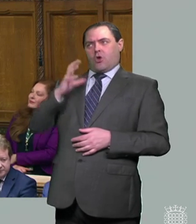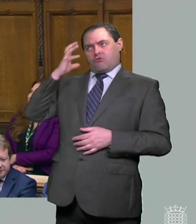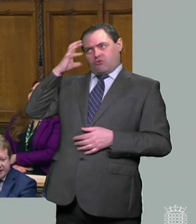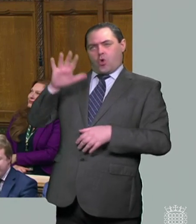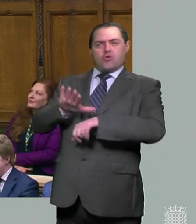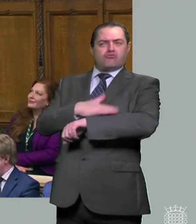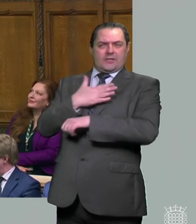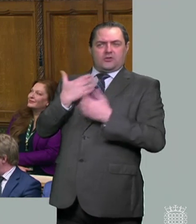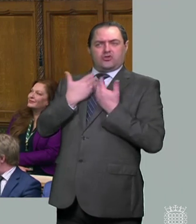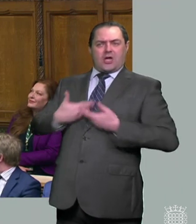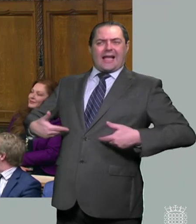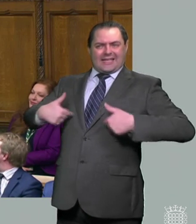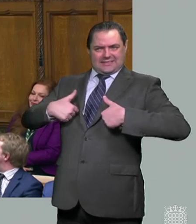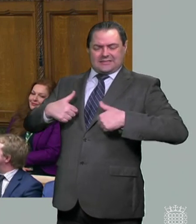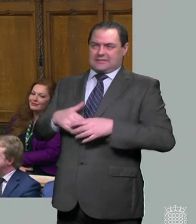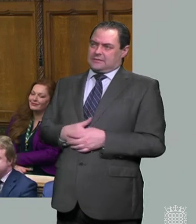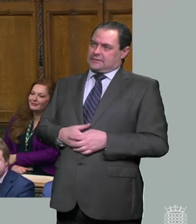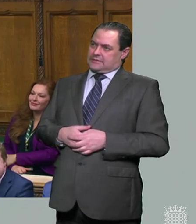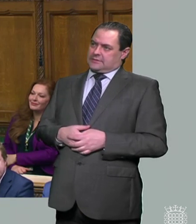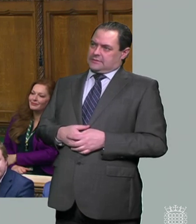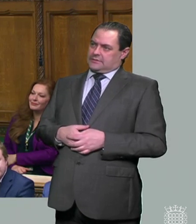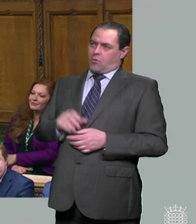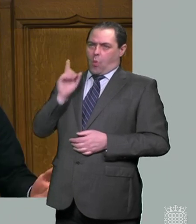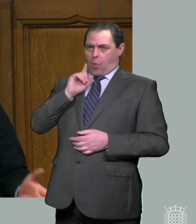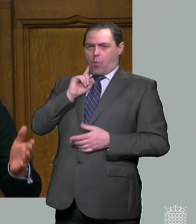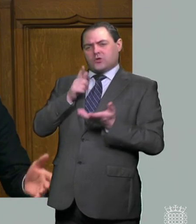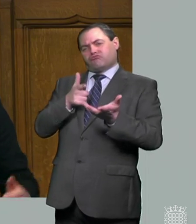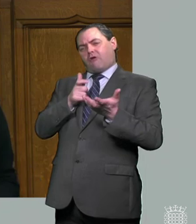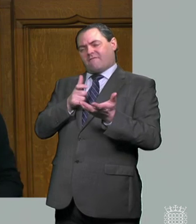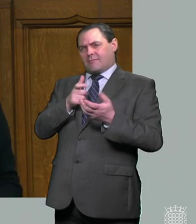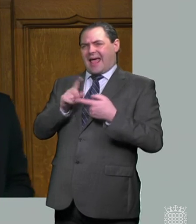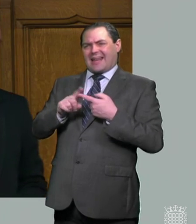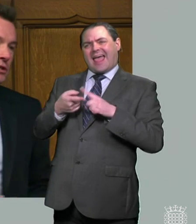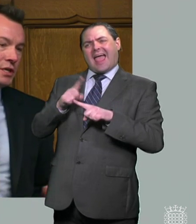I will always be a rifleman and a veteran.